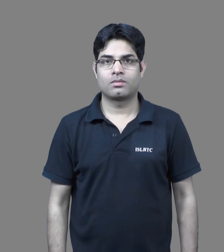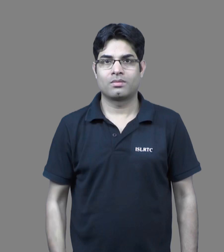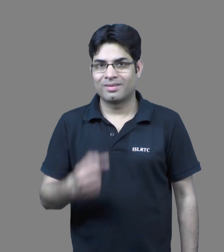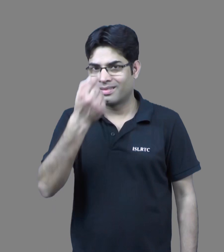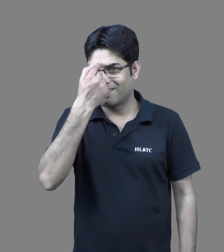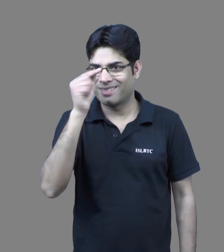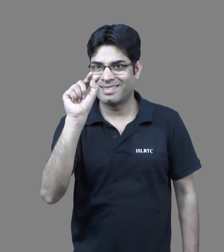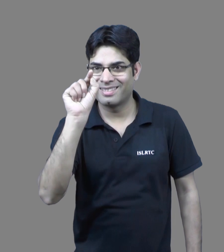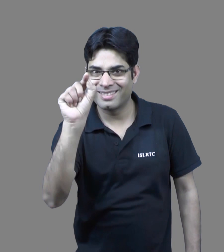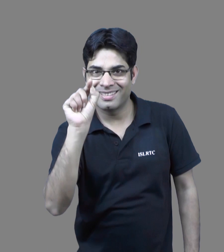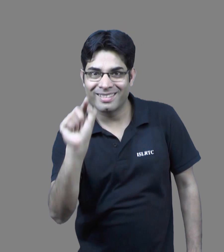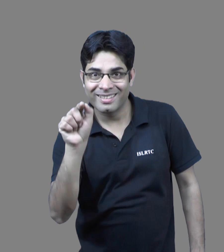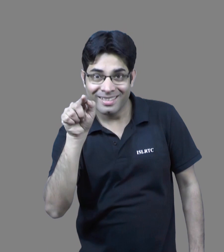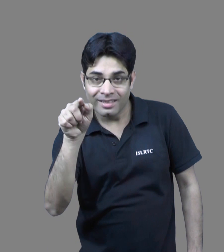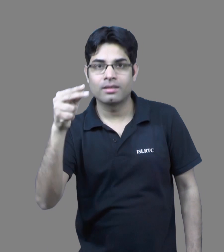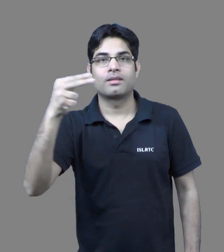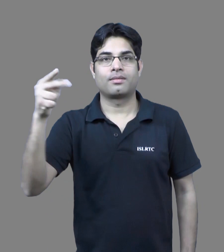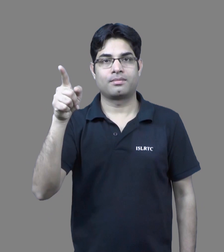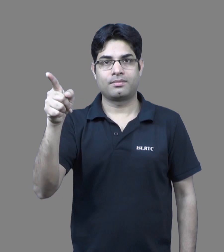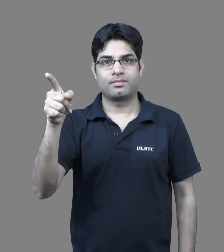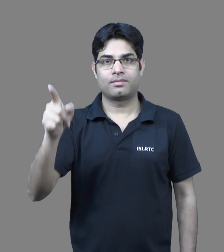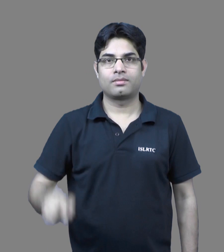Colon